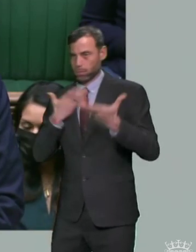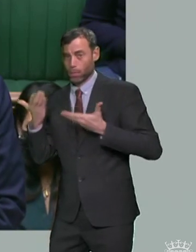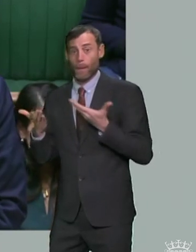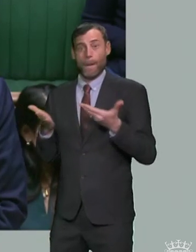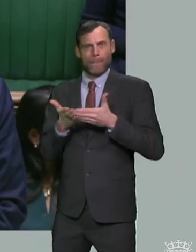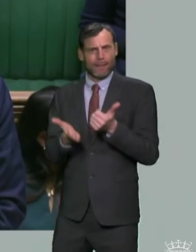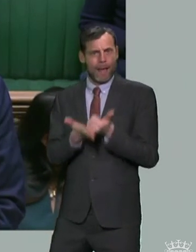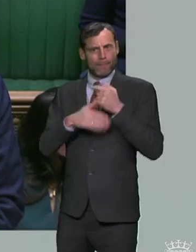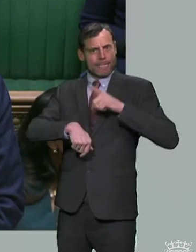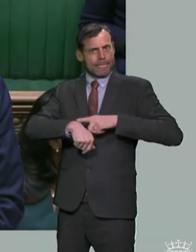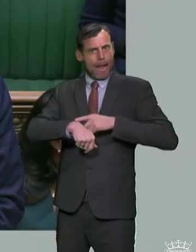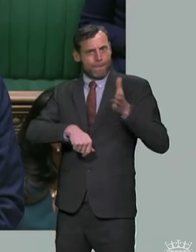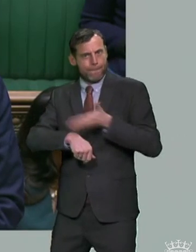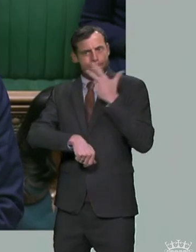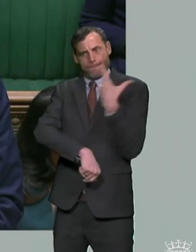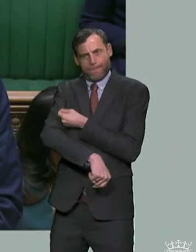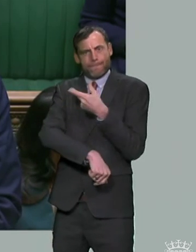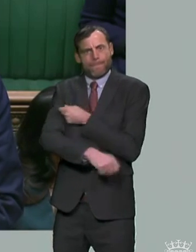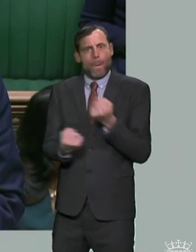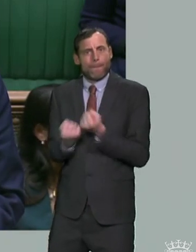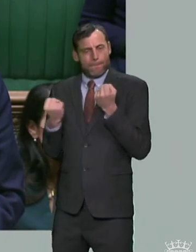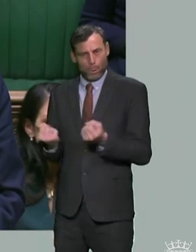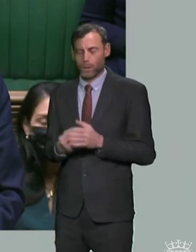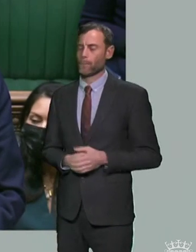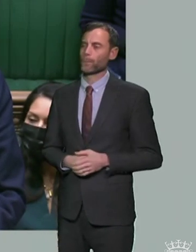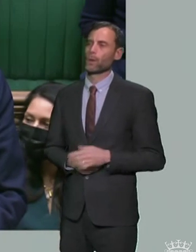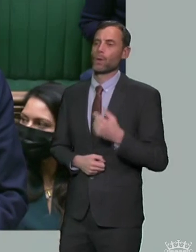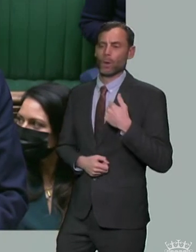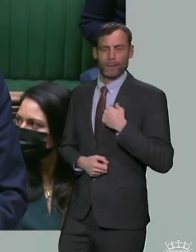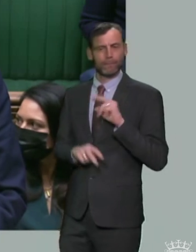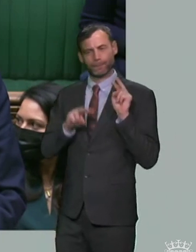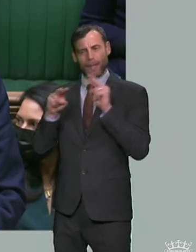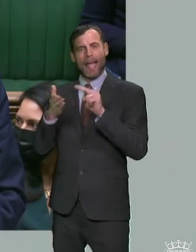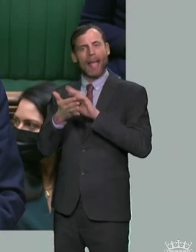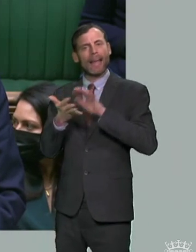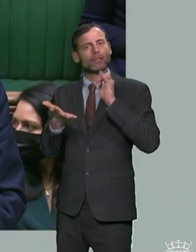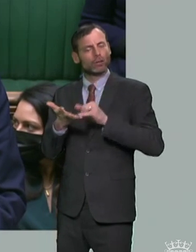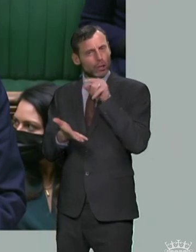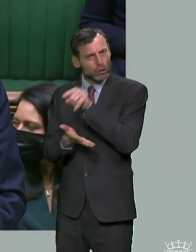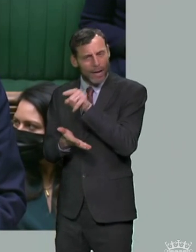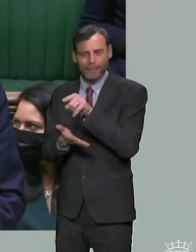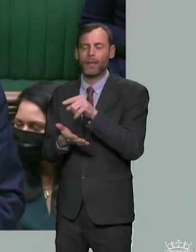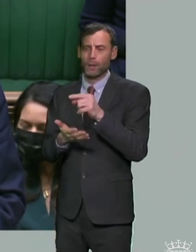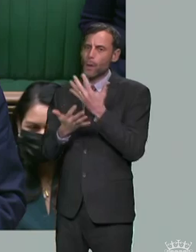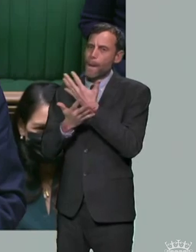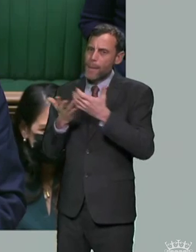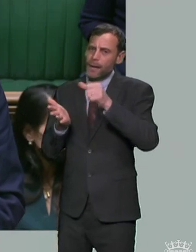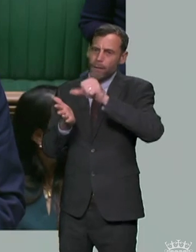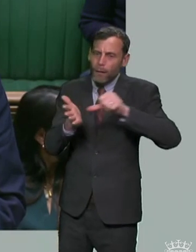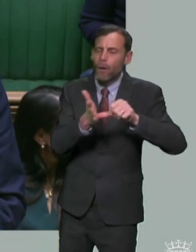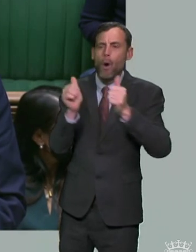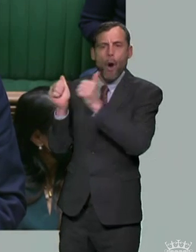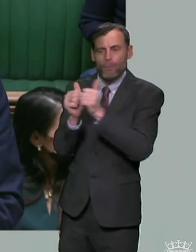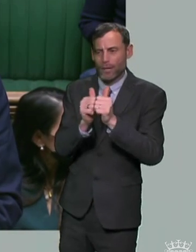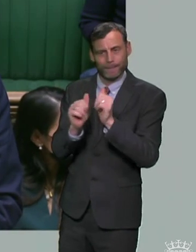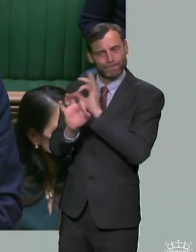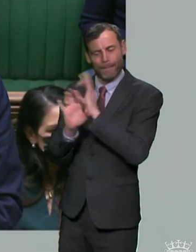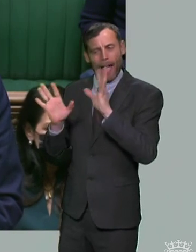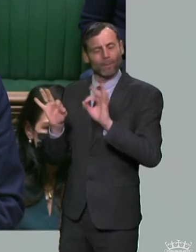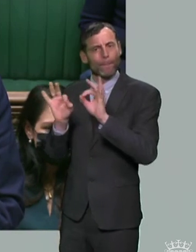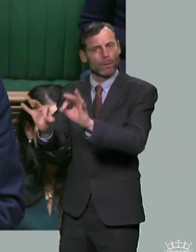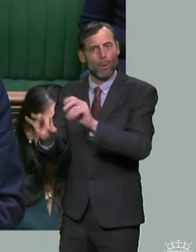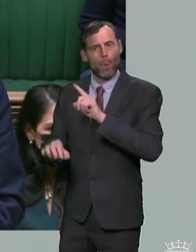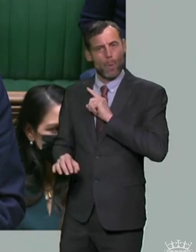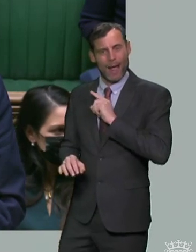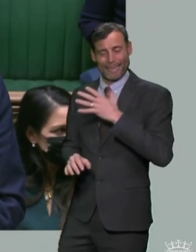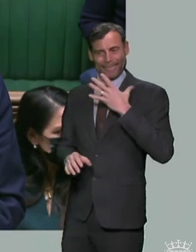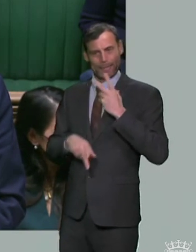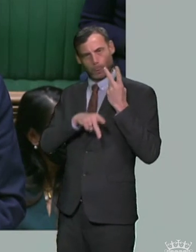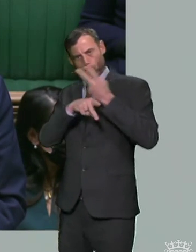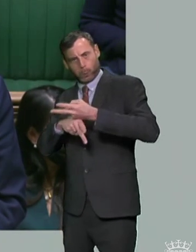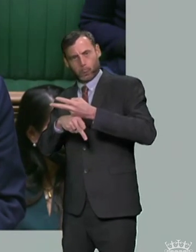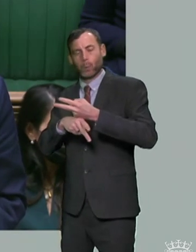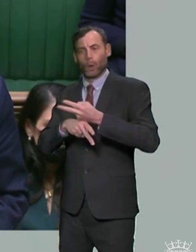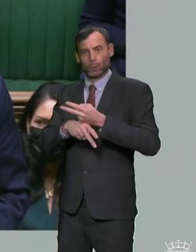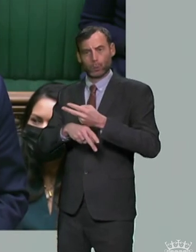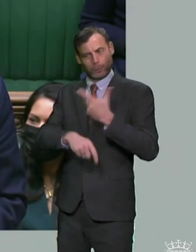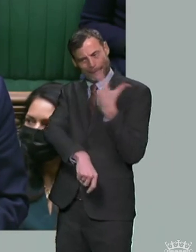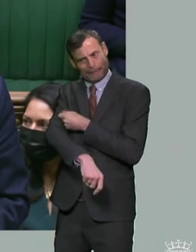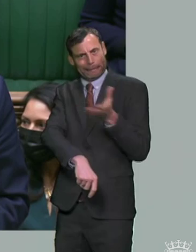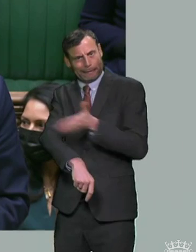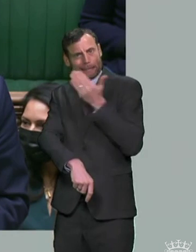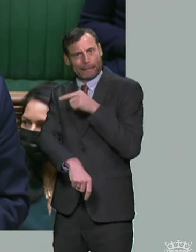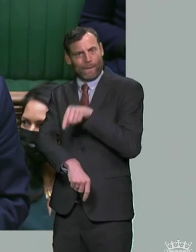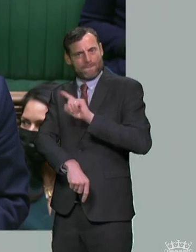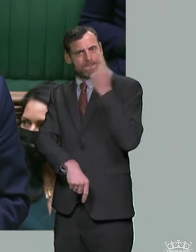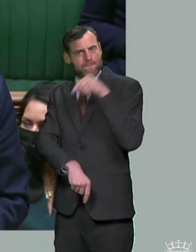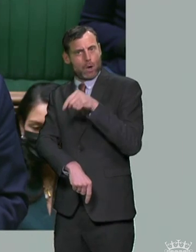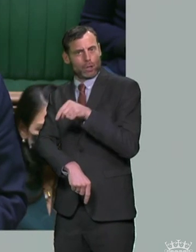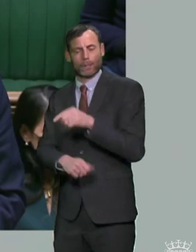We made the big call to refocus our national health service, necessarily requiring the difficult postponement of many other appointments, so that we could double the speed of the booster programme.